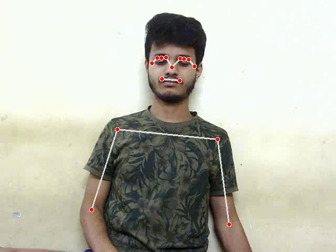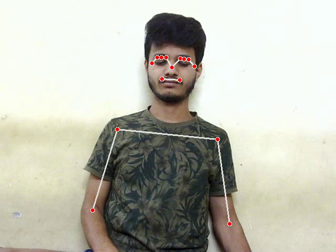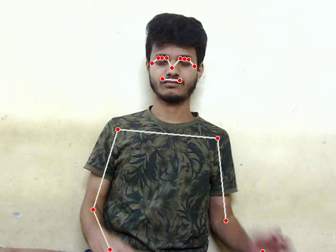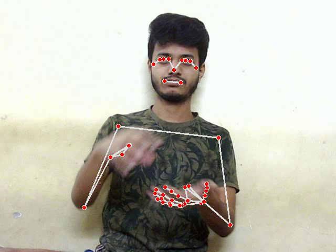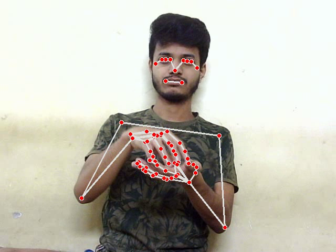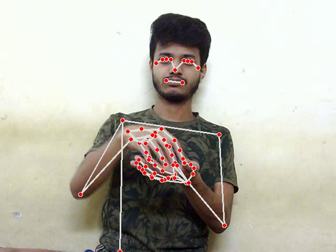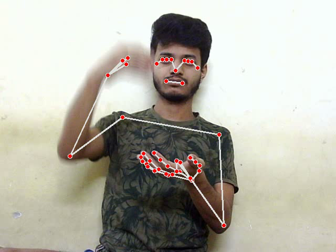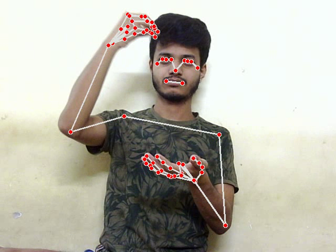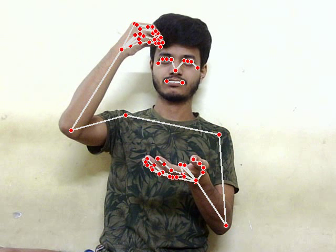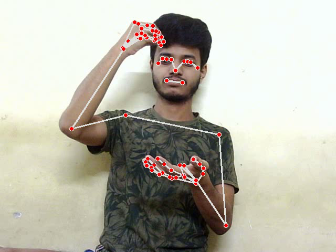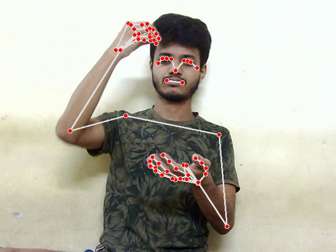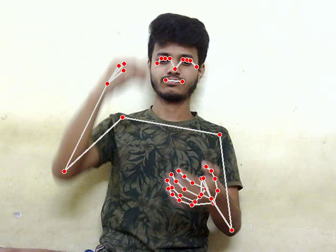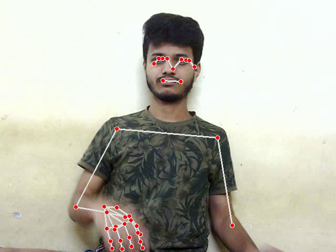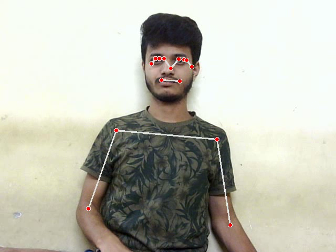learn